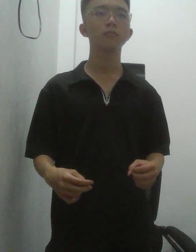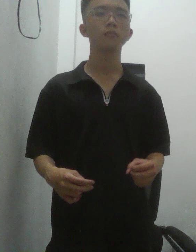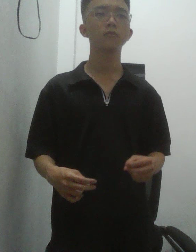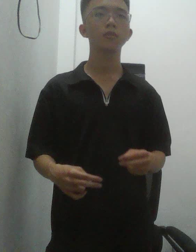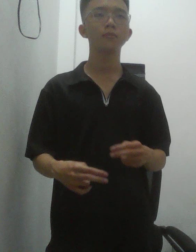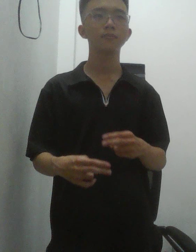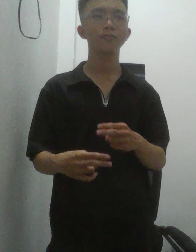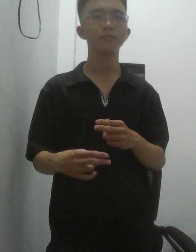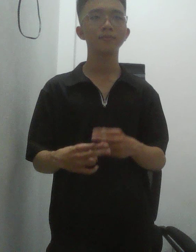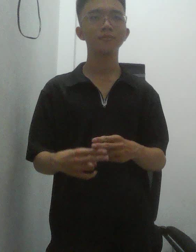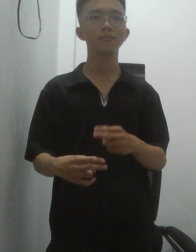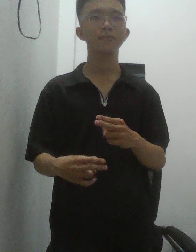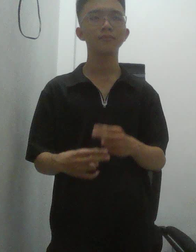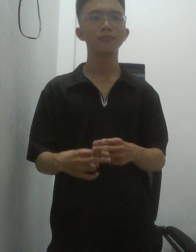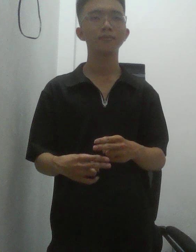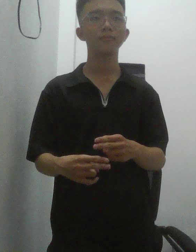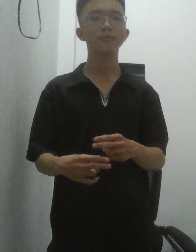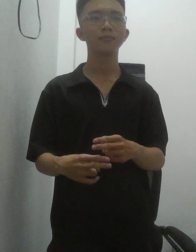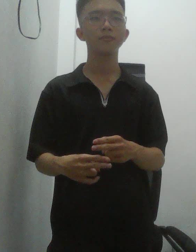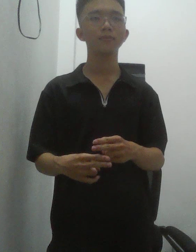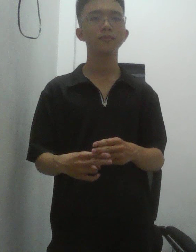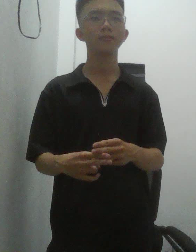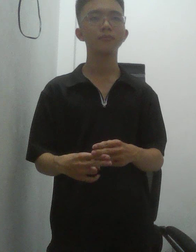ten